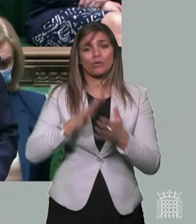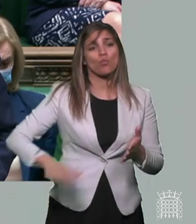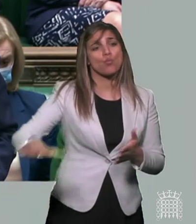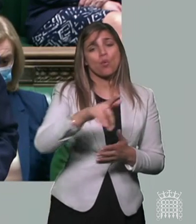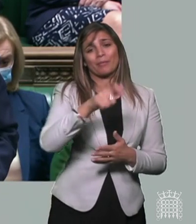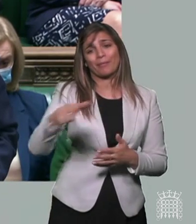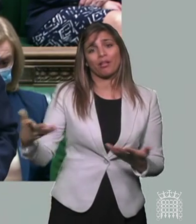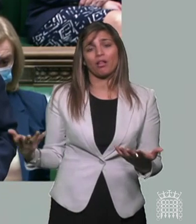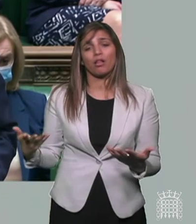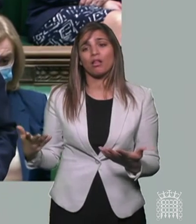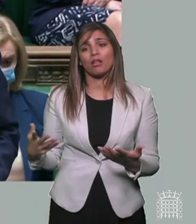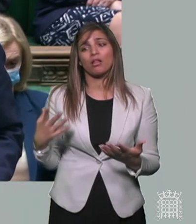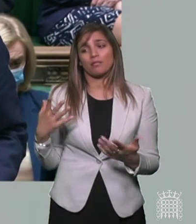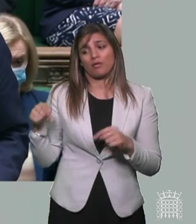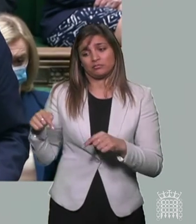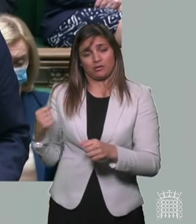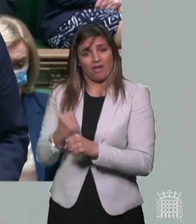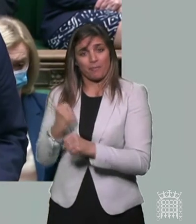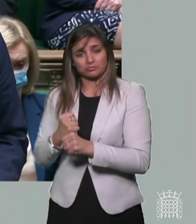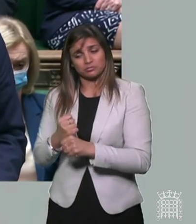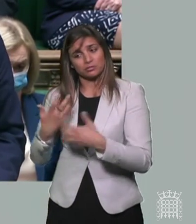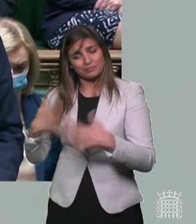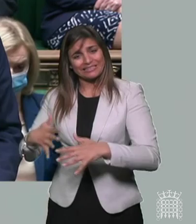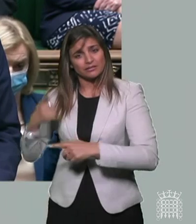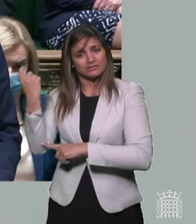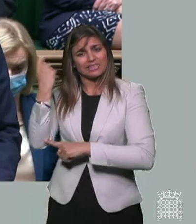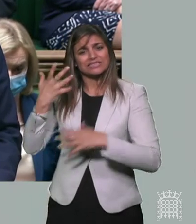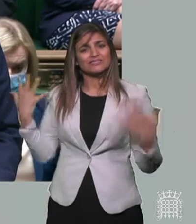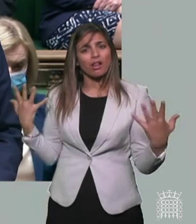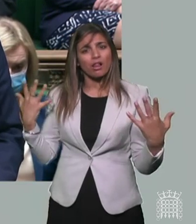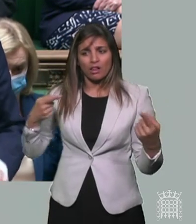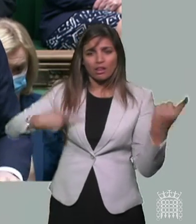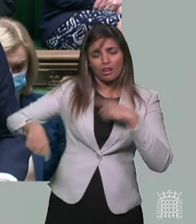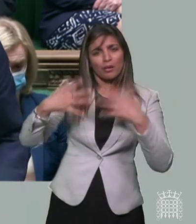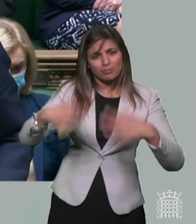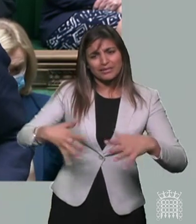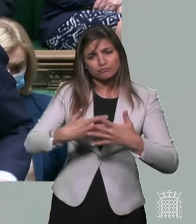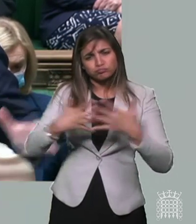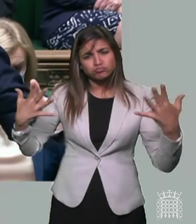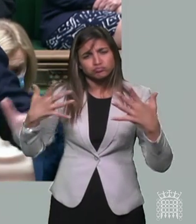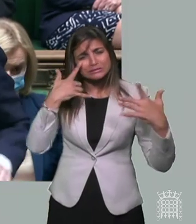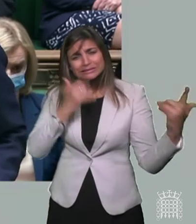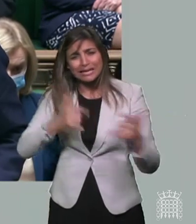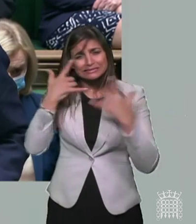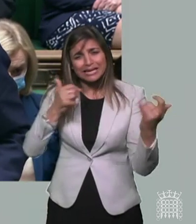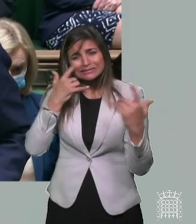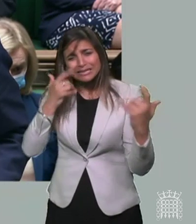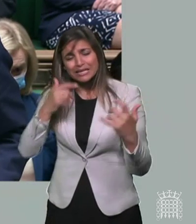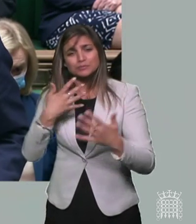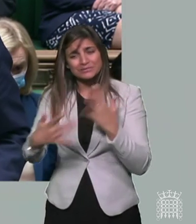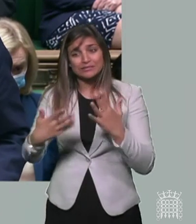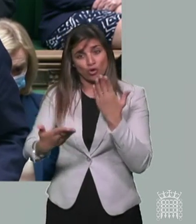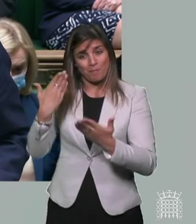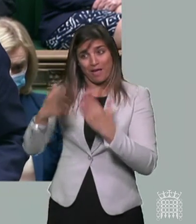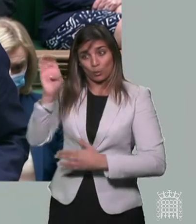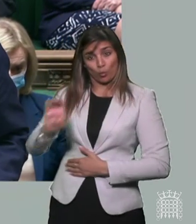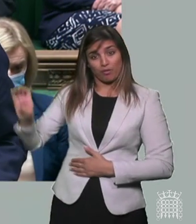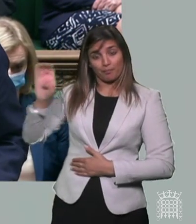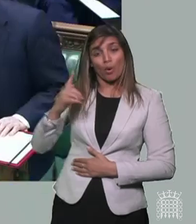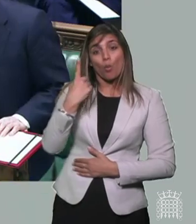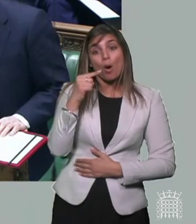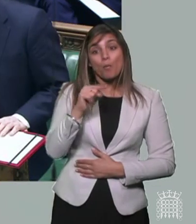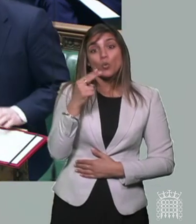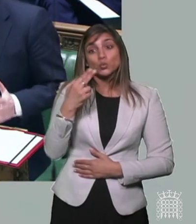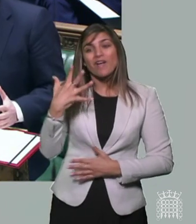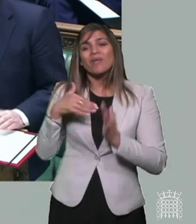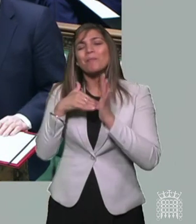It is thanks to the efforts of this Government that we have the most tested population in Europe, with 1.25 million tests being conducted every day.